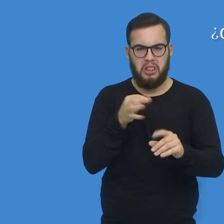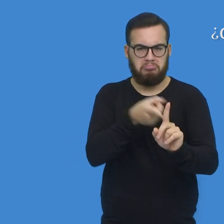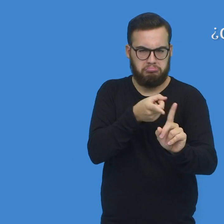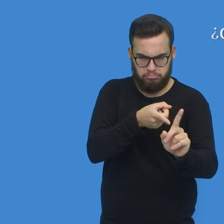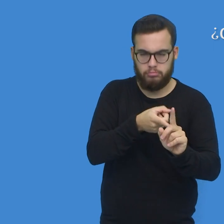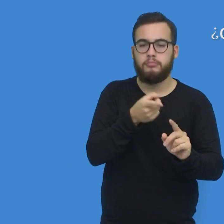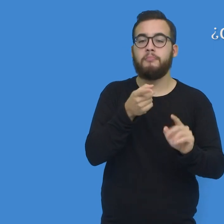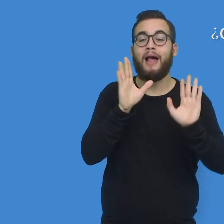usar